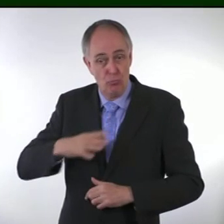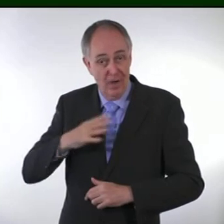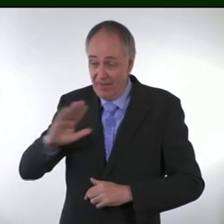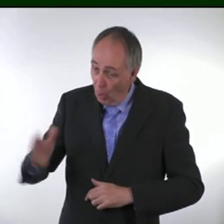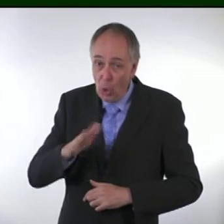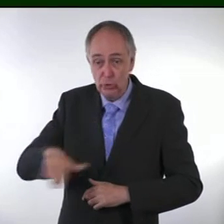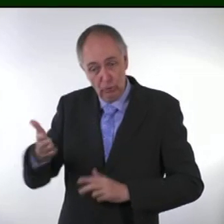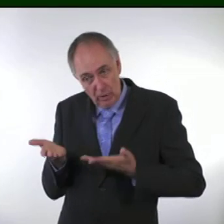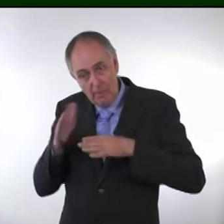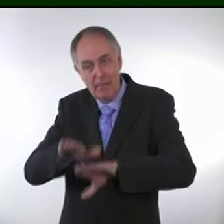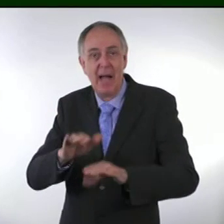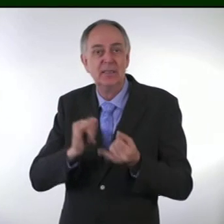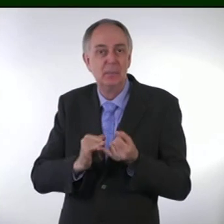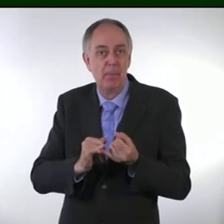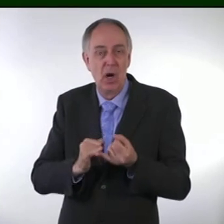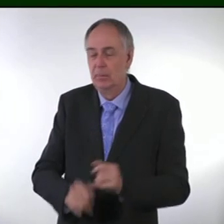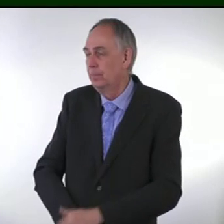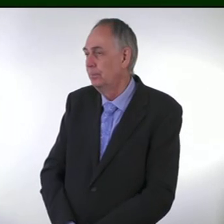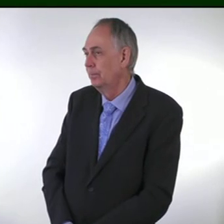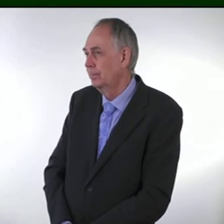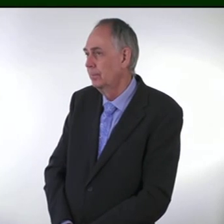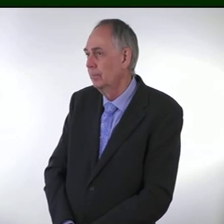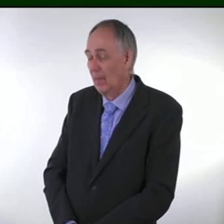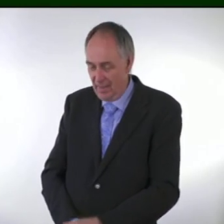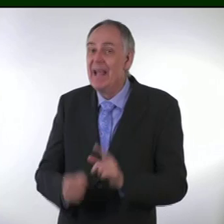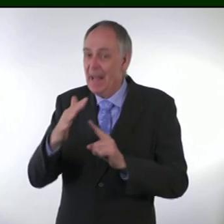Yes, indeed; it is absolutely crucial that we do that.